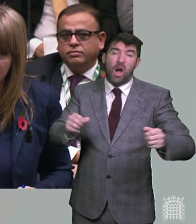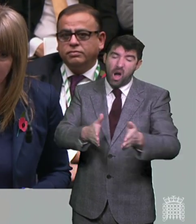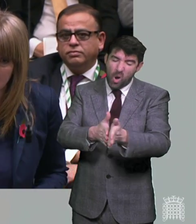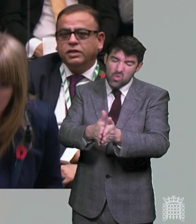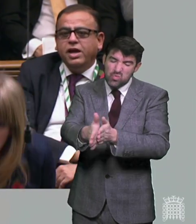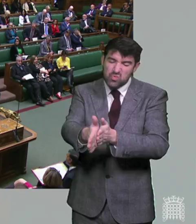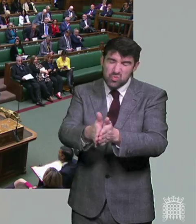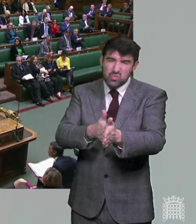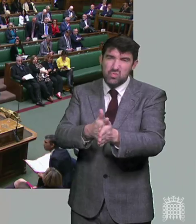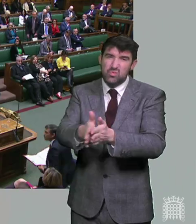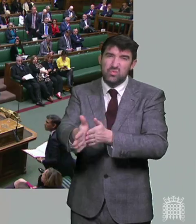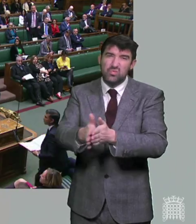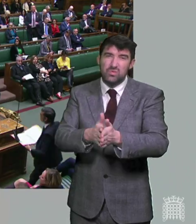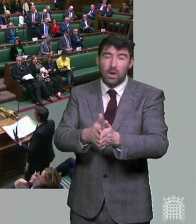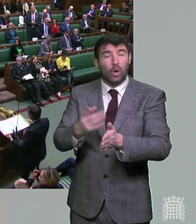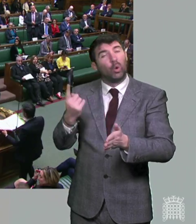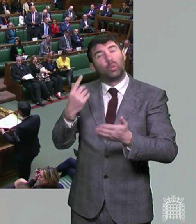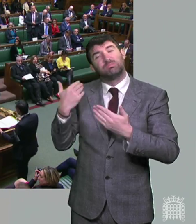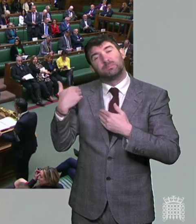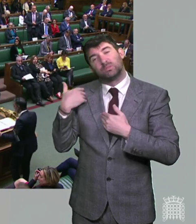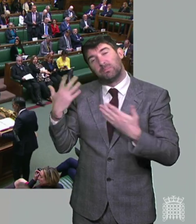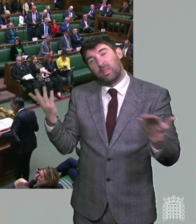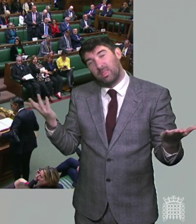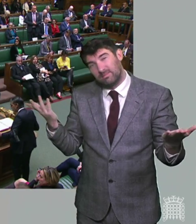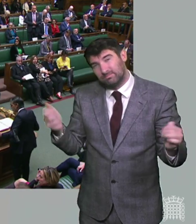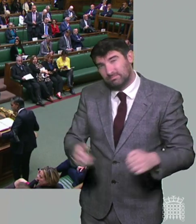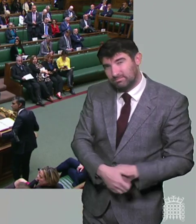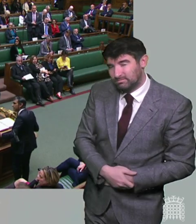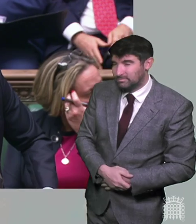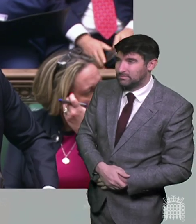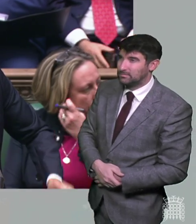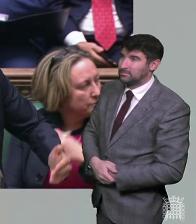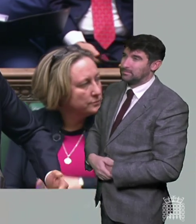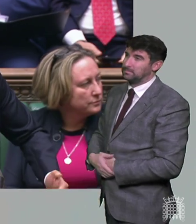Whose fault is that?